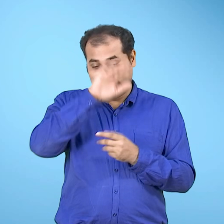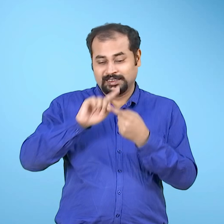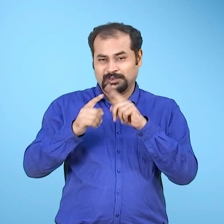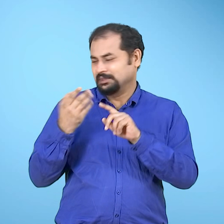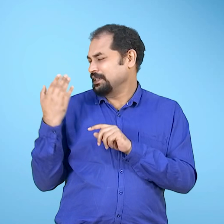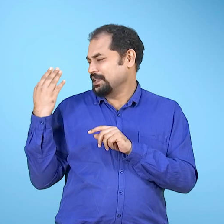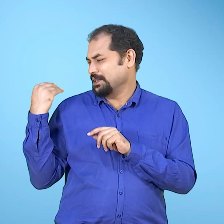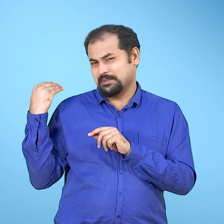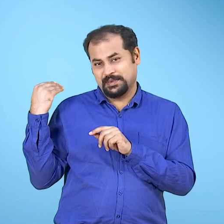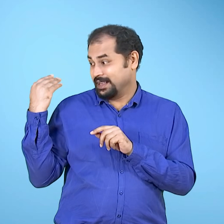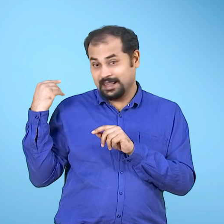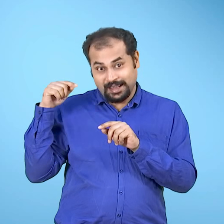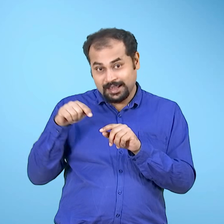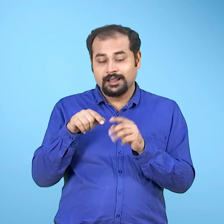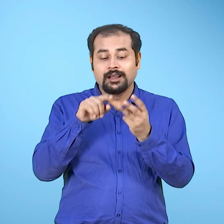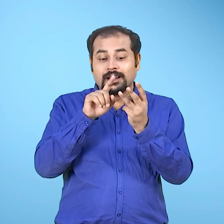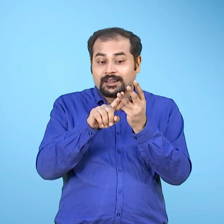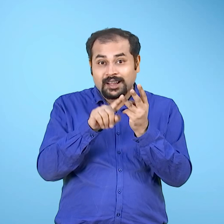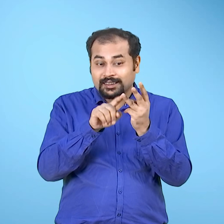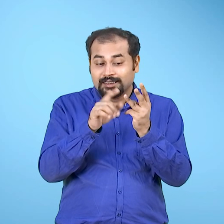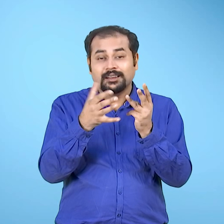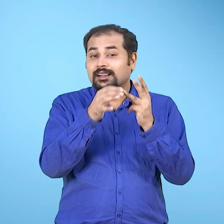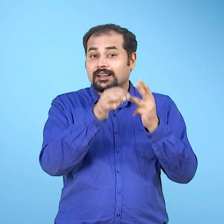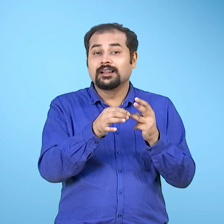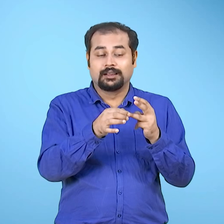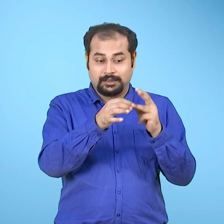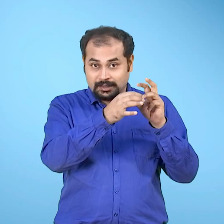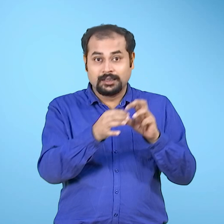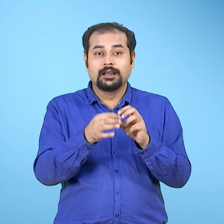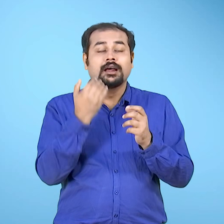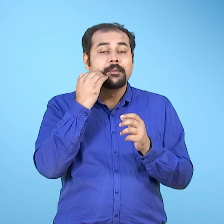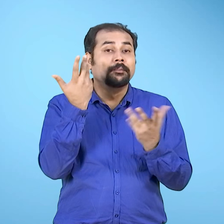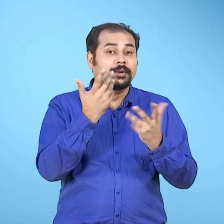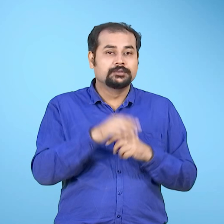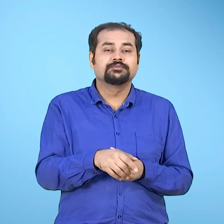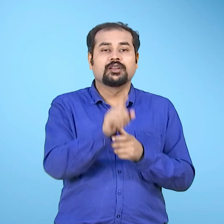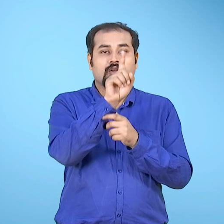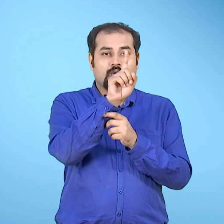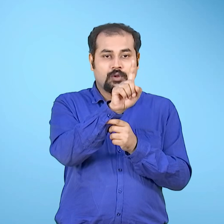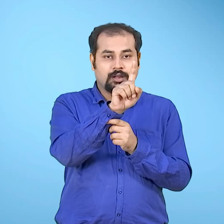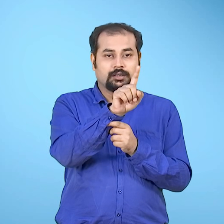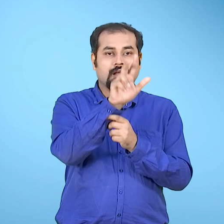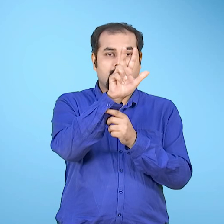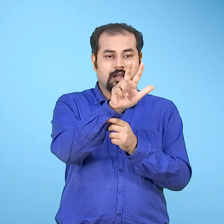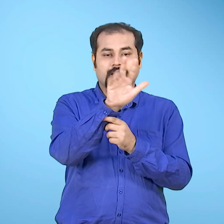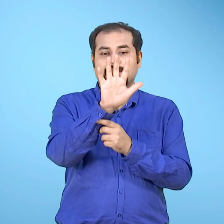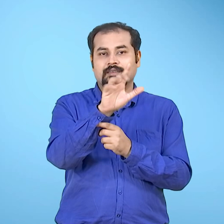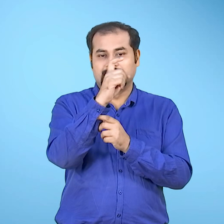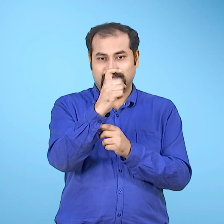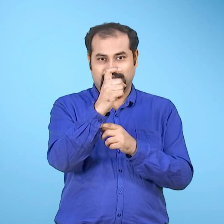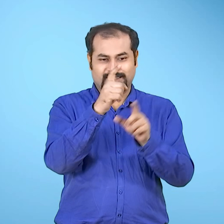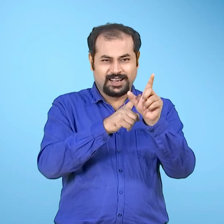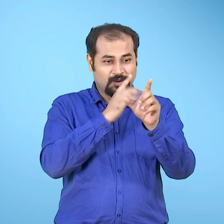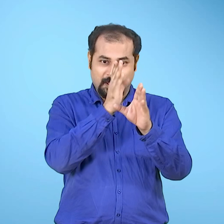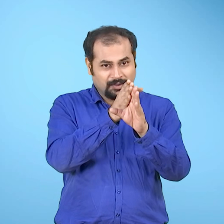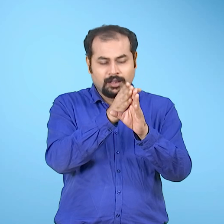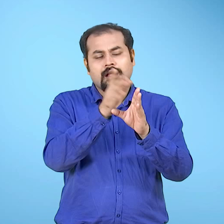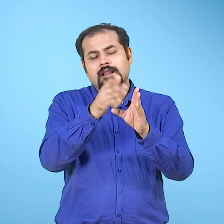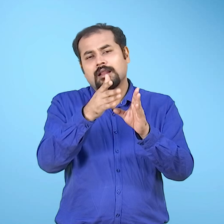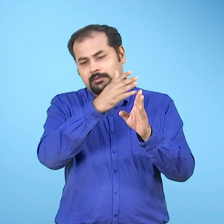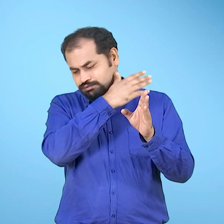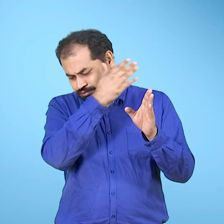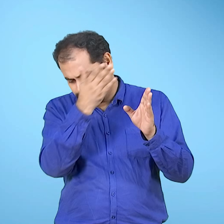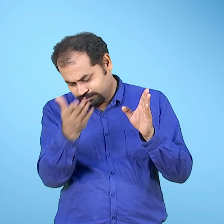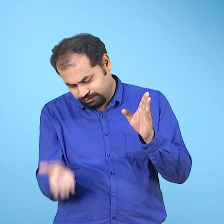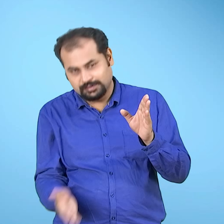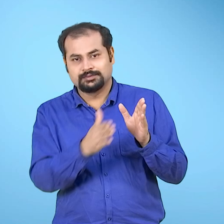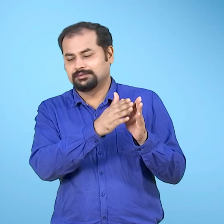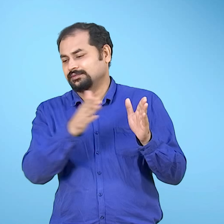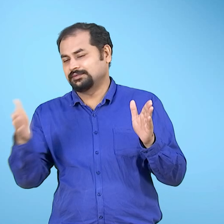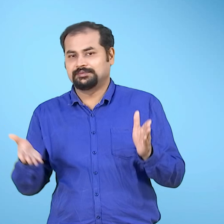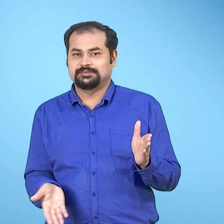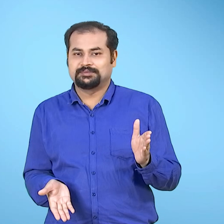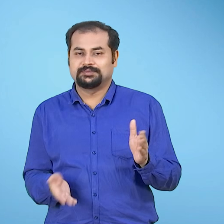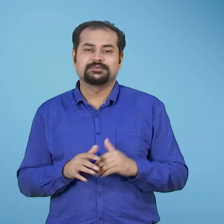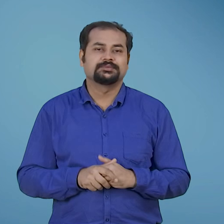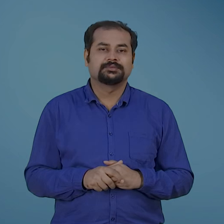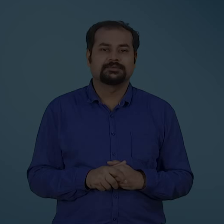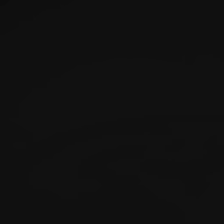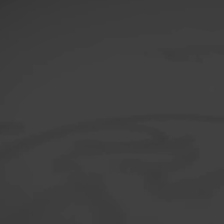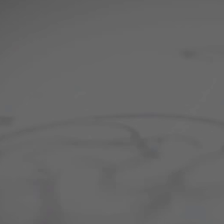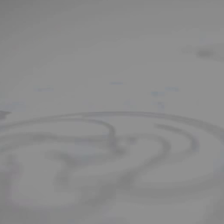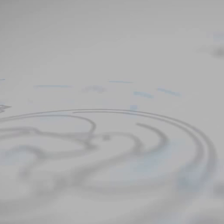Modern India refers to the time period after 1857.